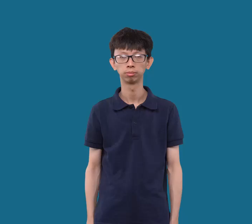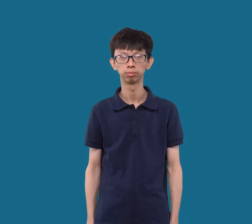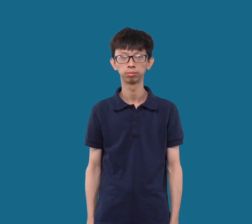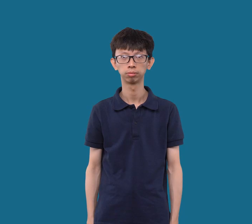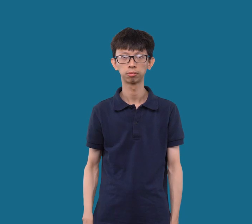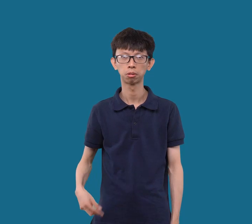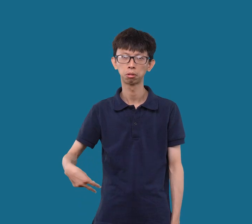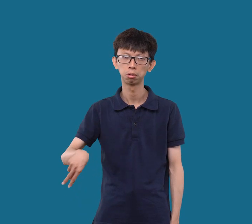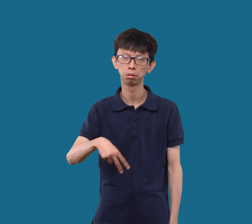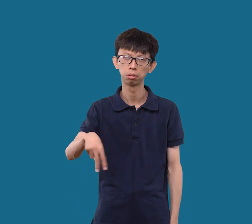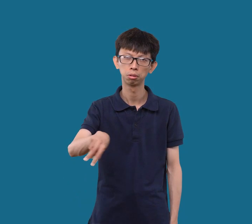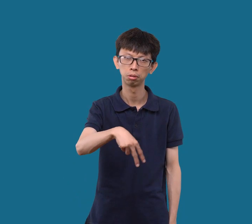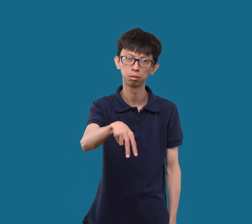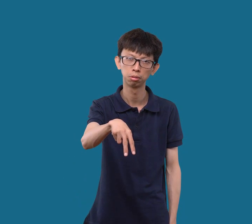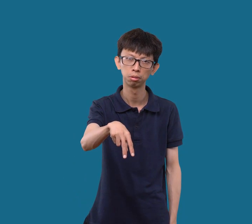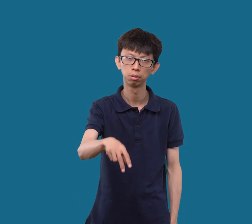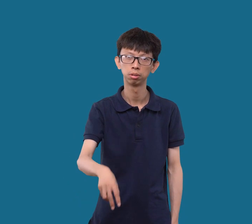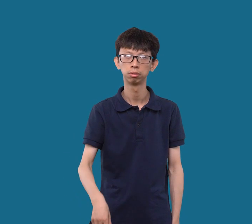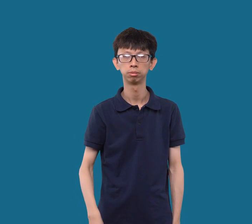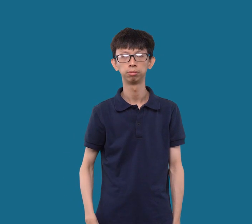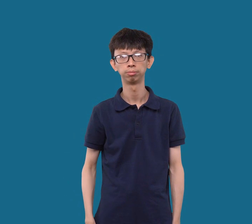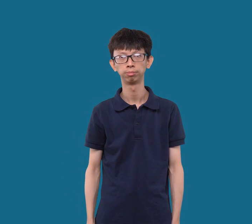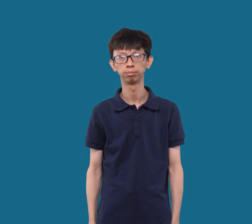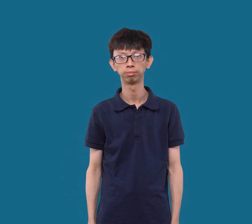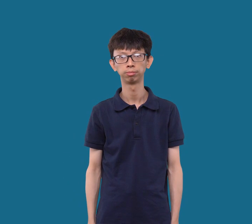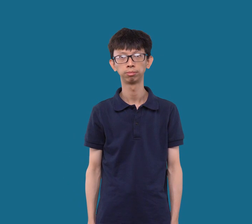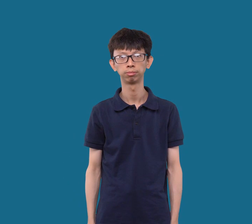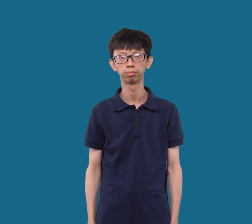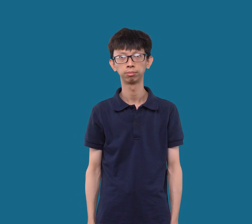lang thang